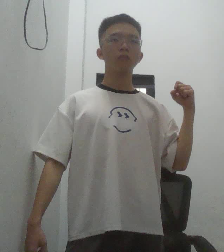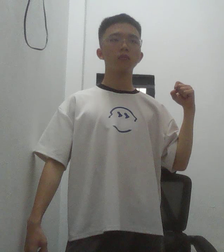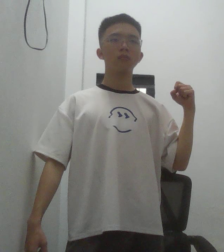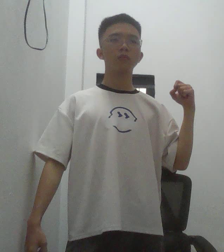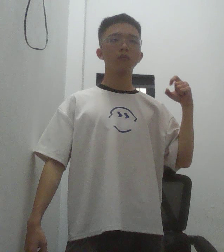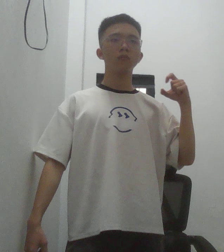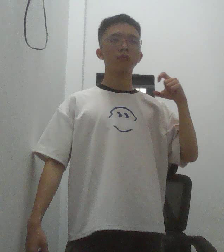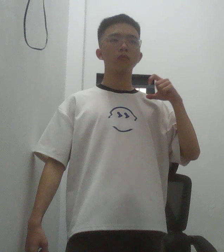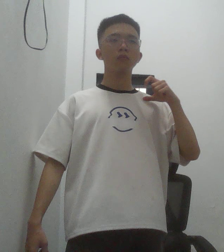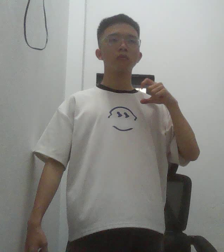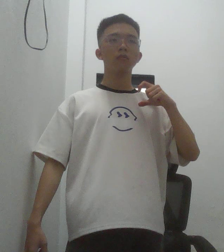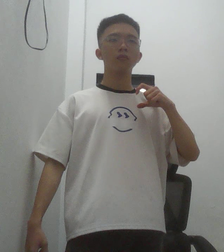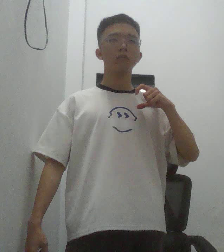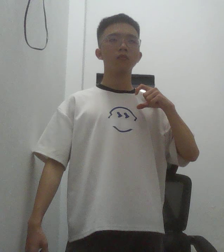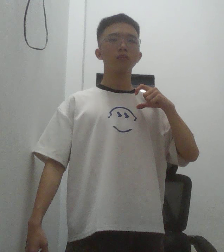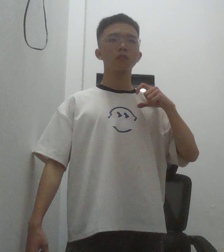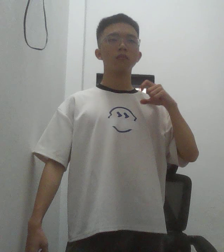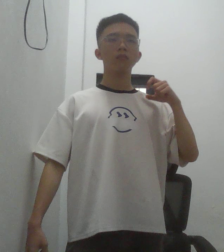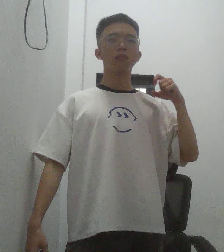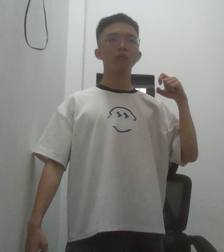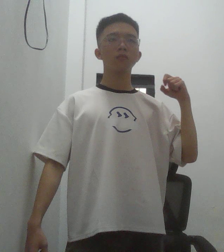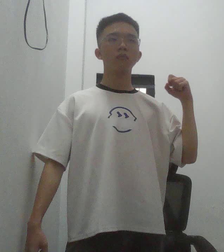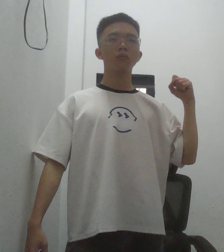giau co